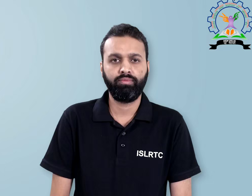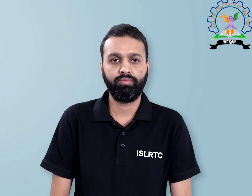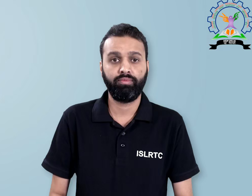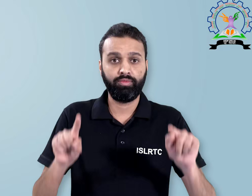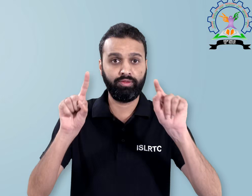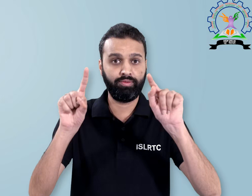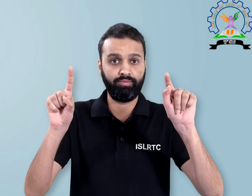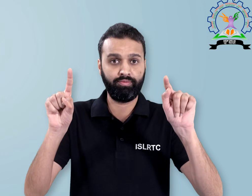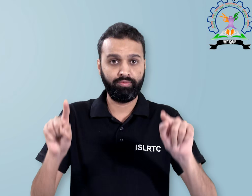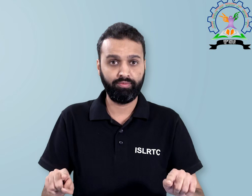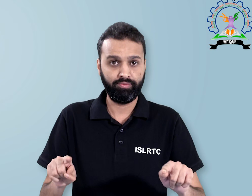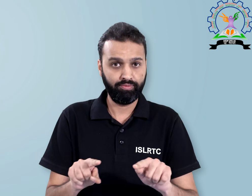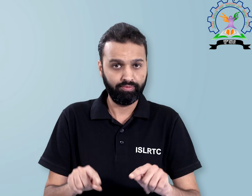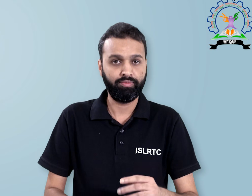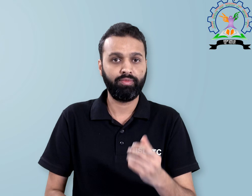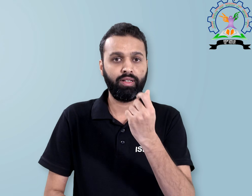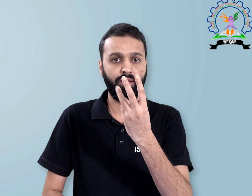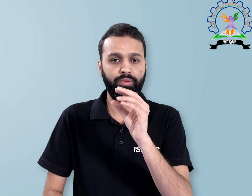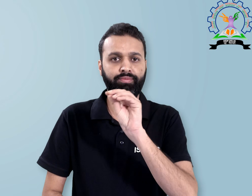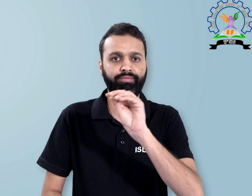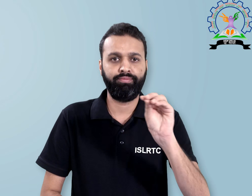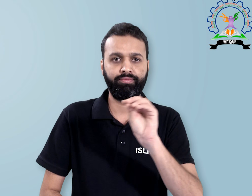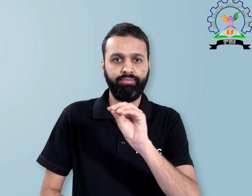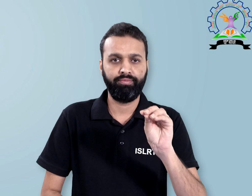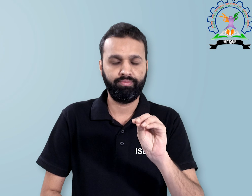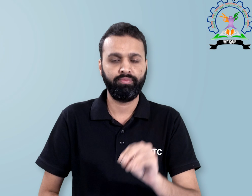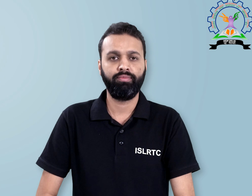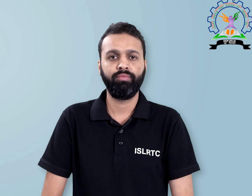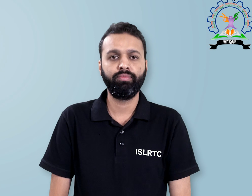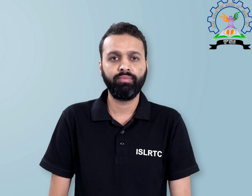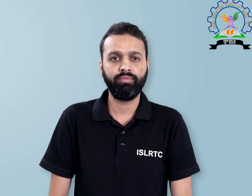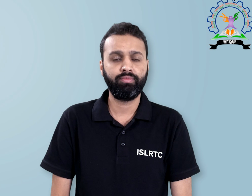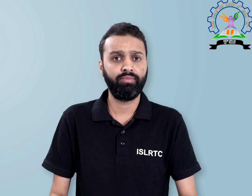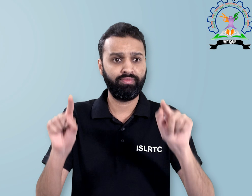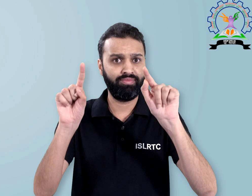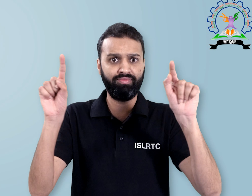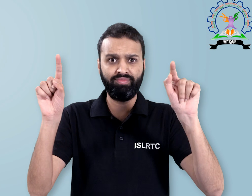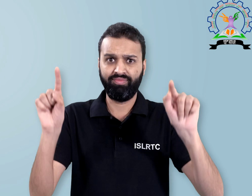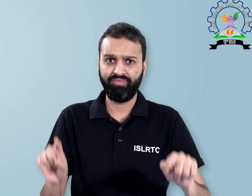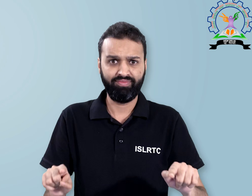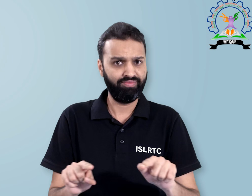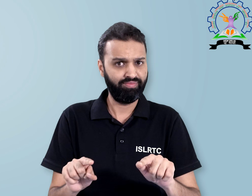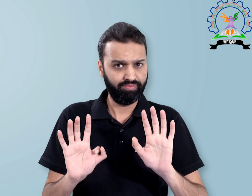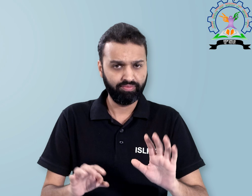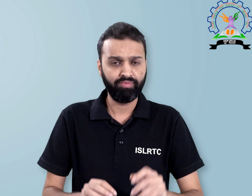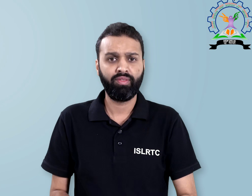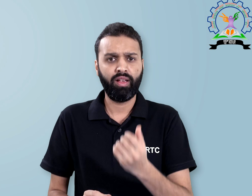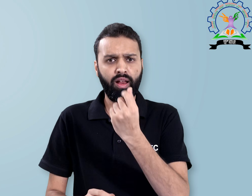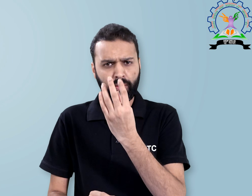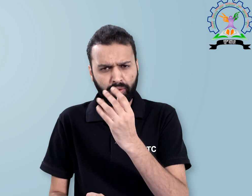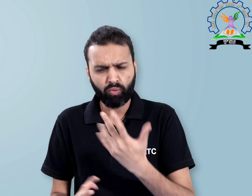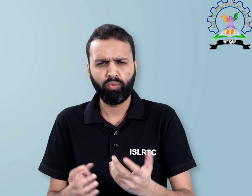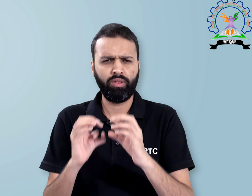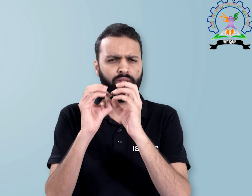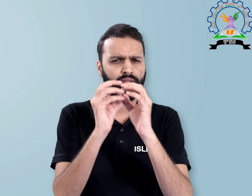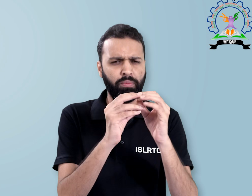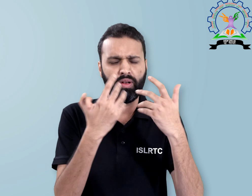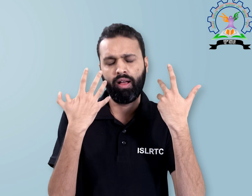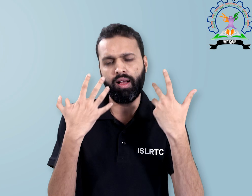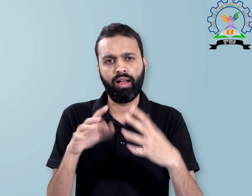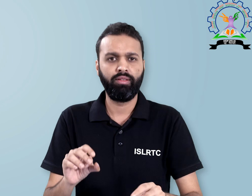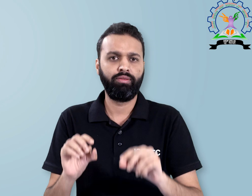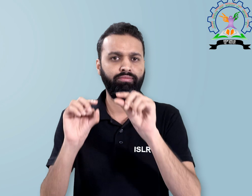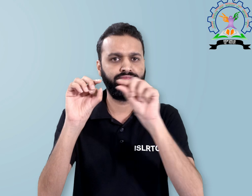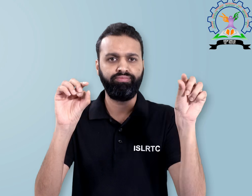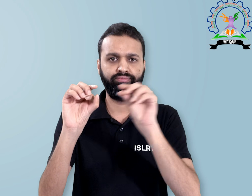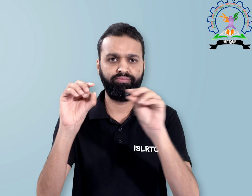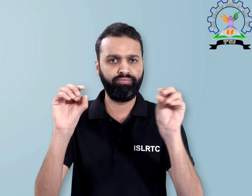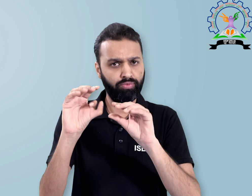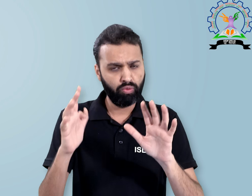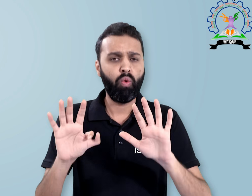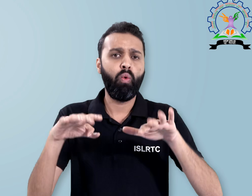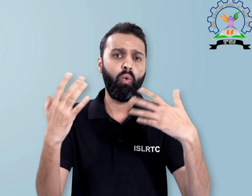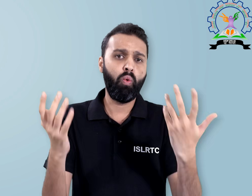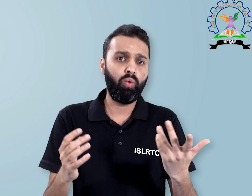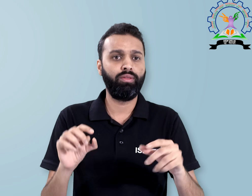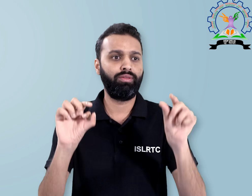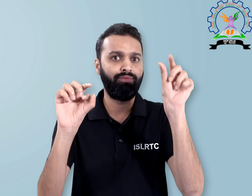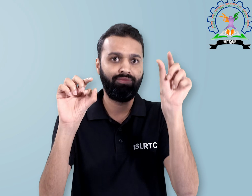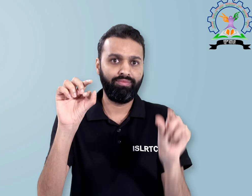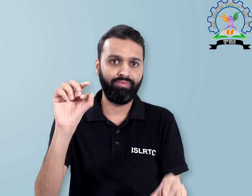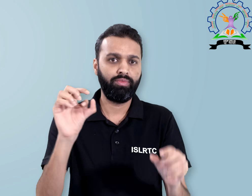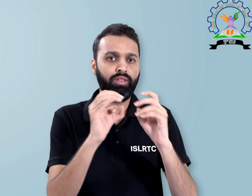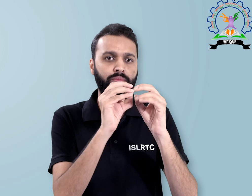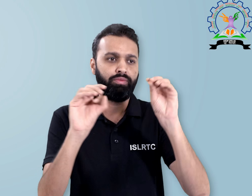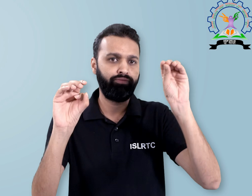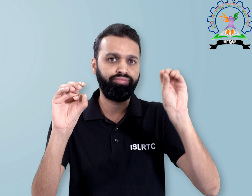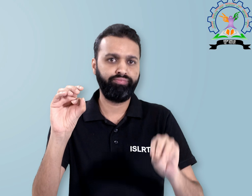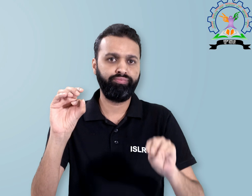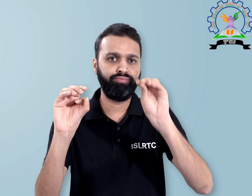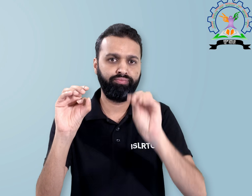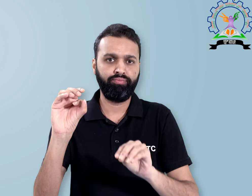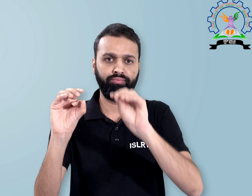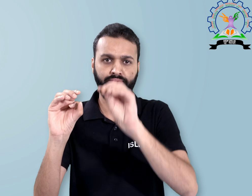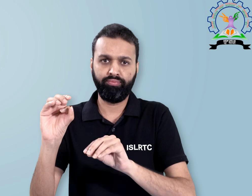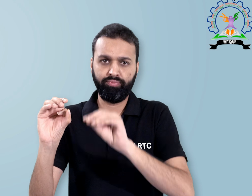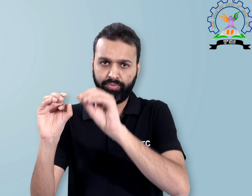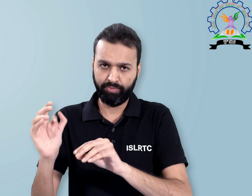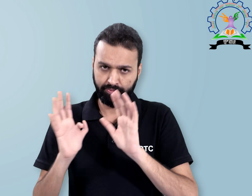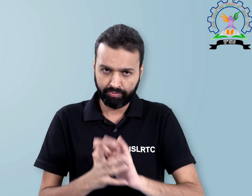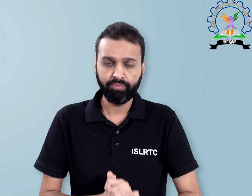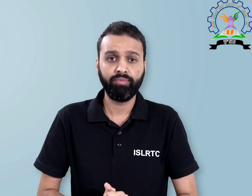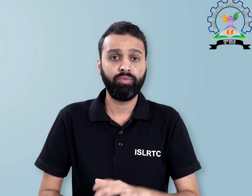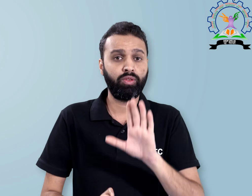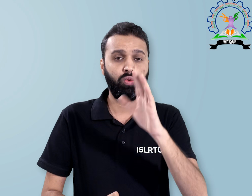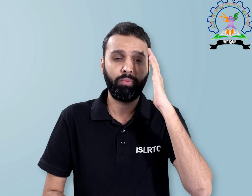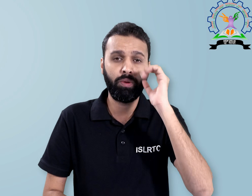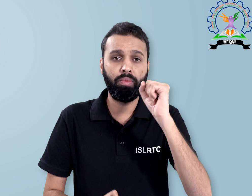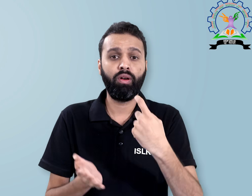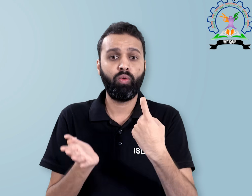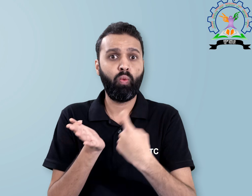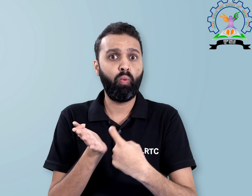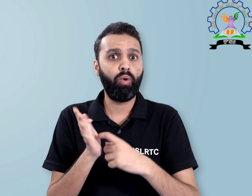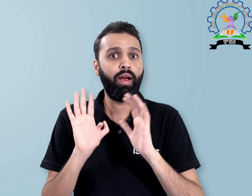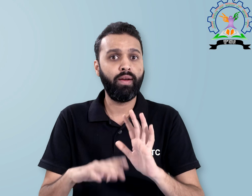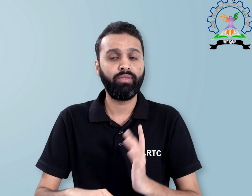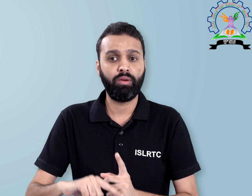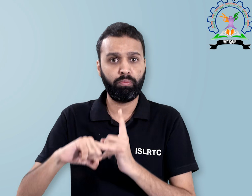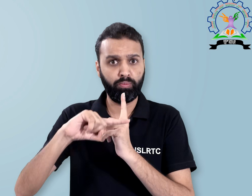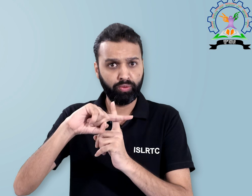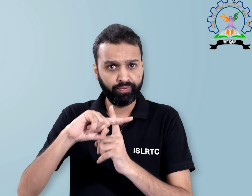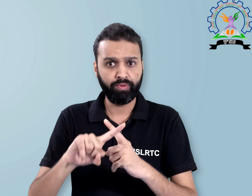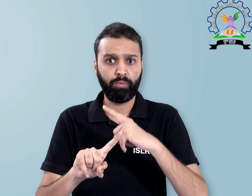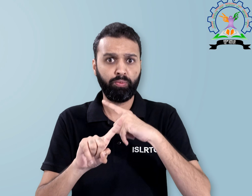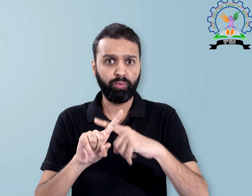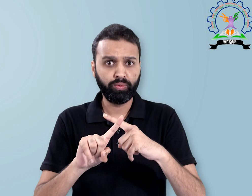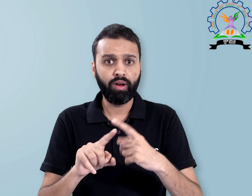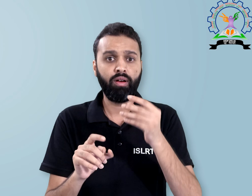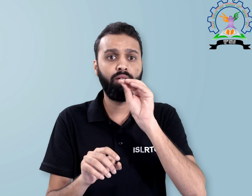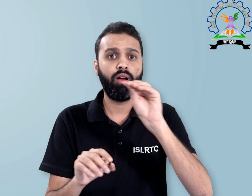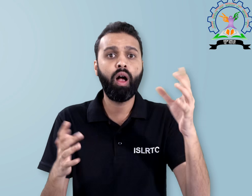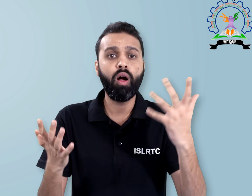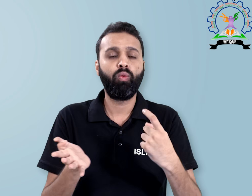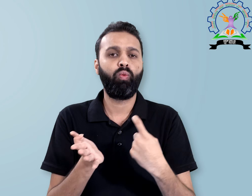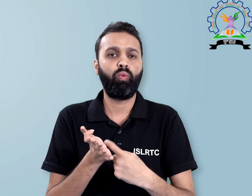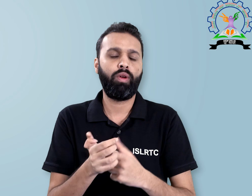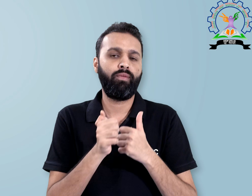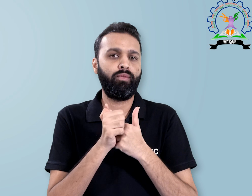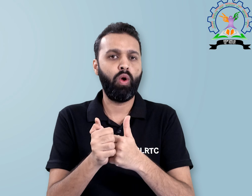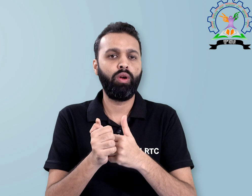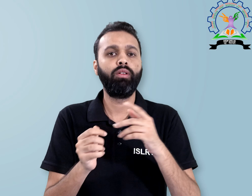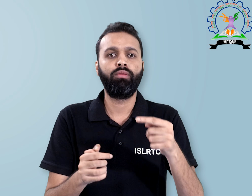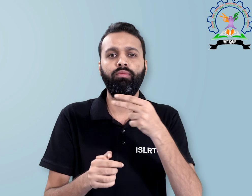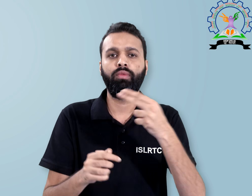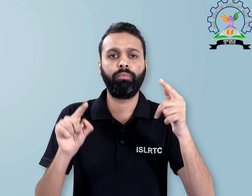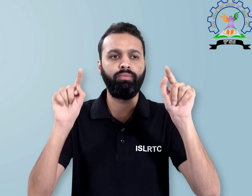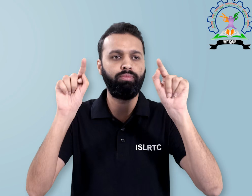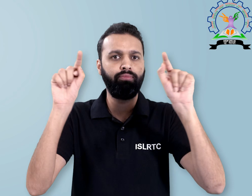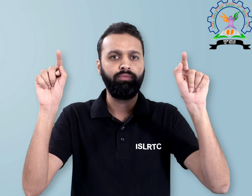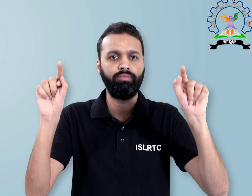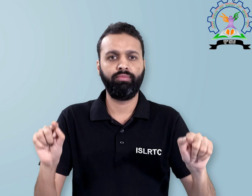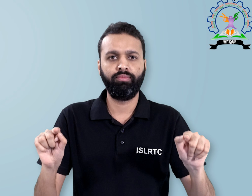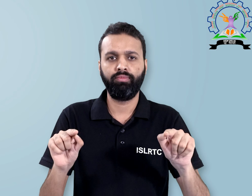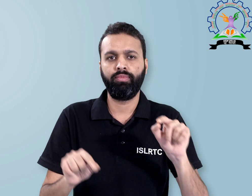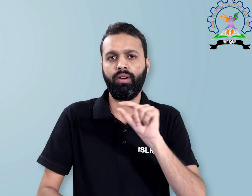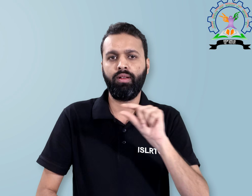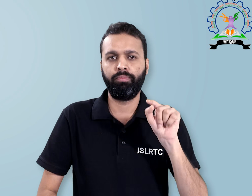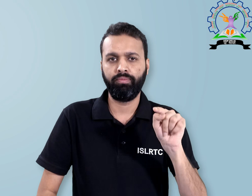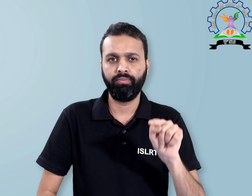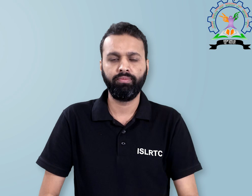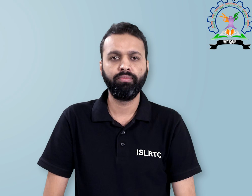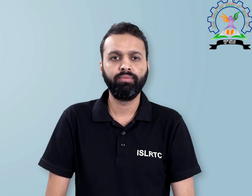Matrix A rectangular array of numbers or other mathematical objects for which operations such as addition and multiplication are defined.